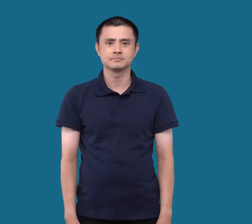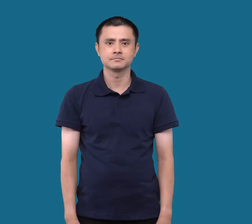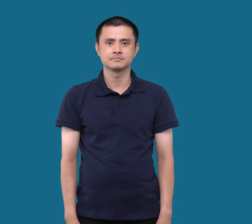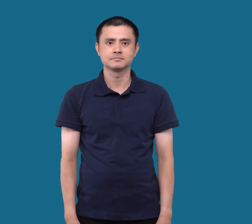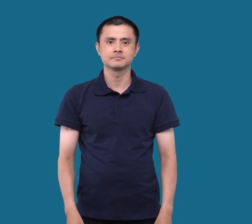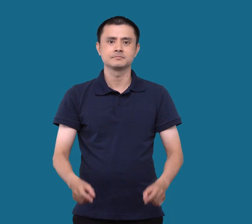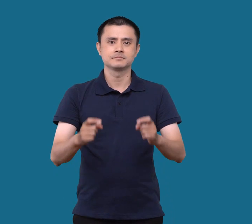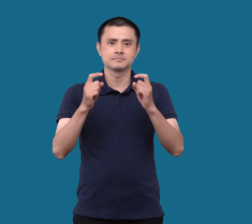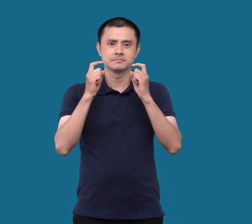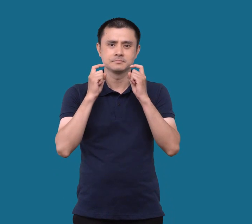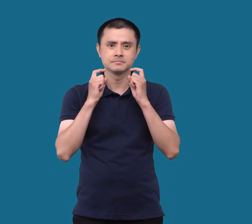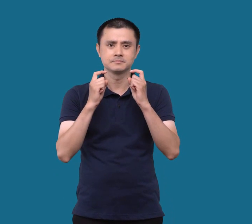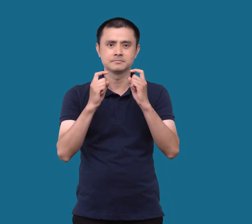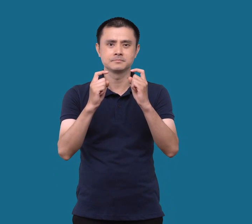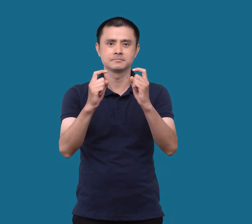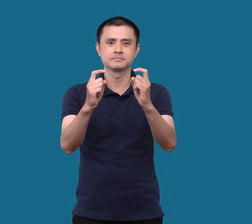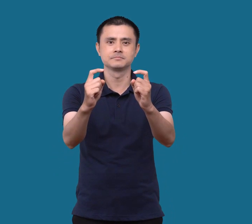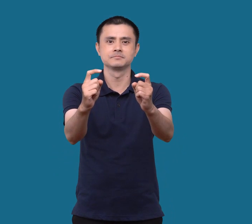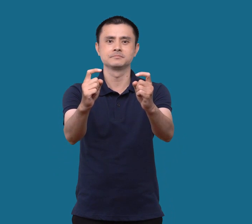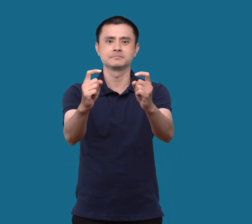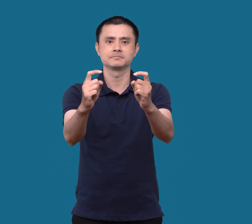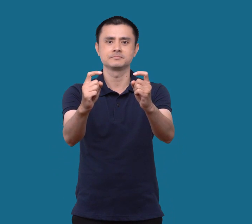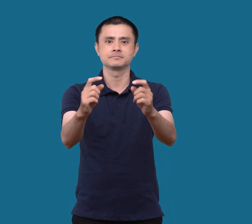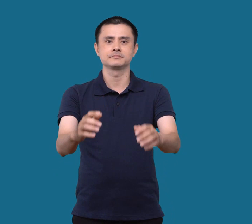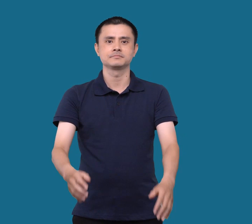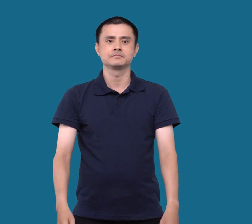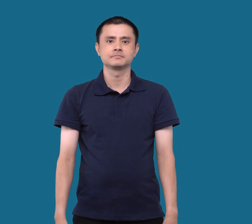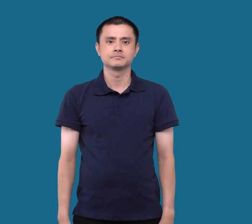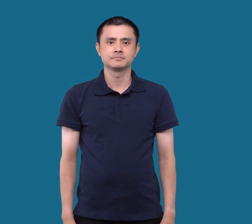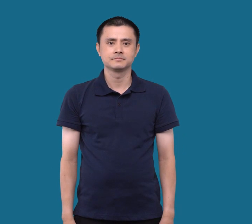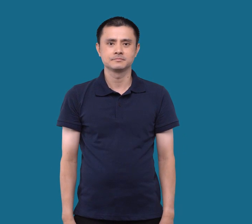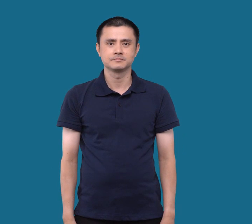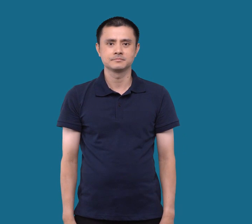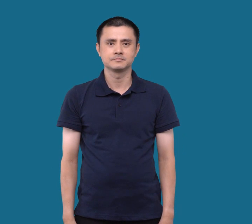Bà Nà